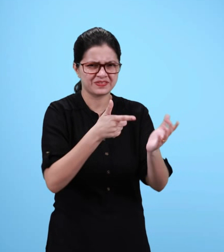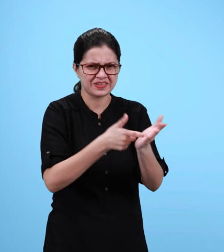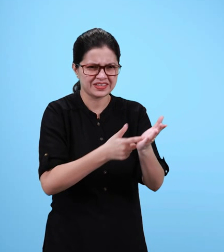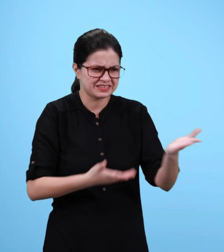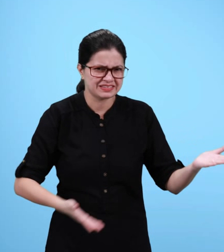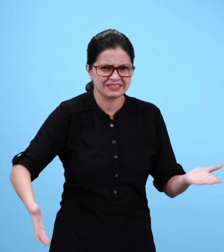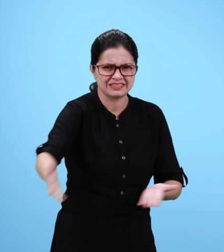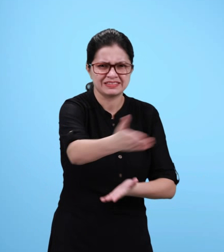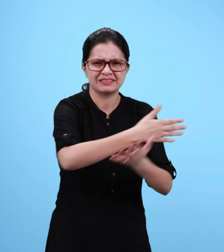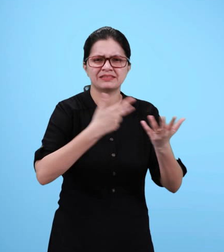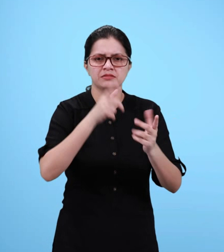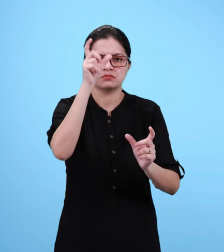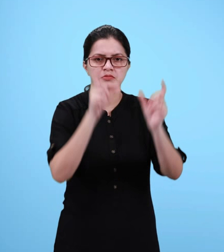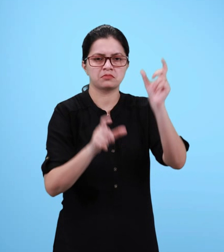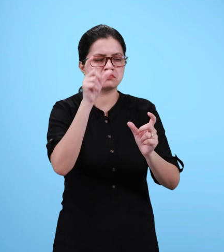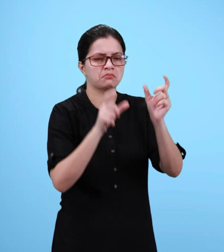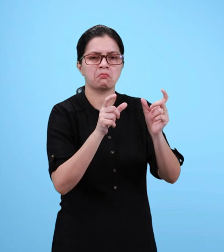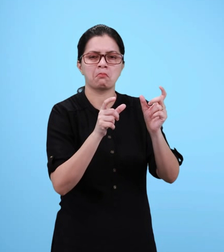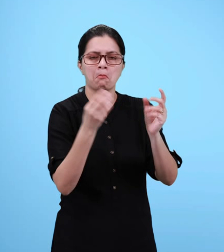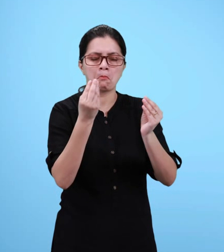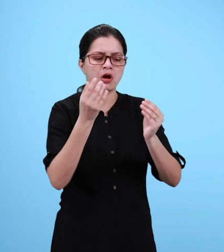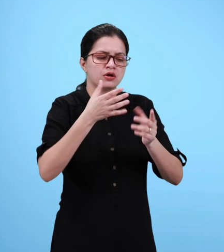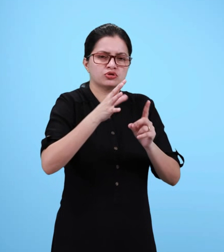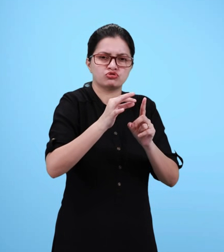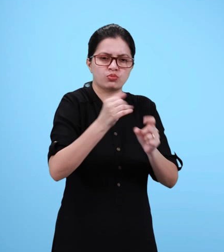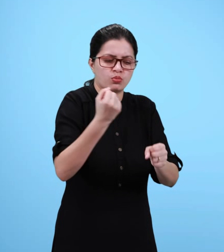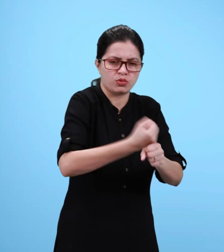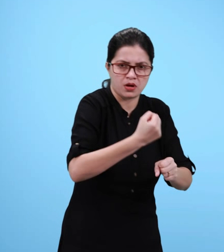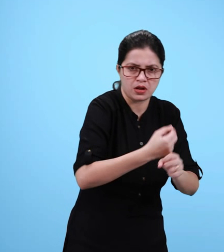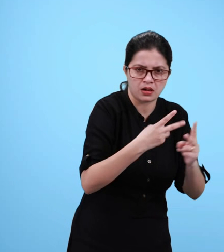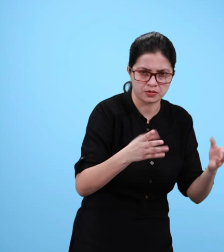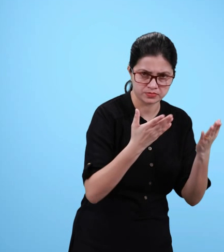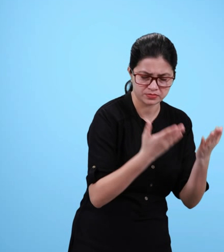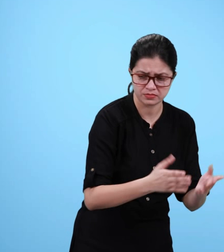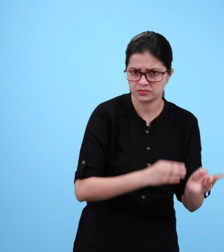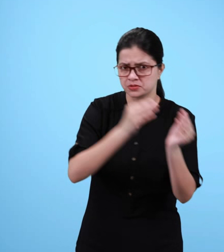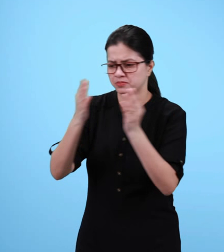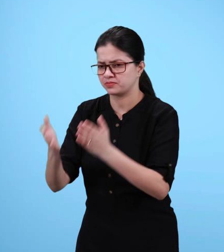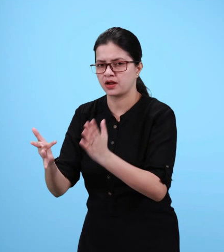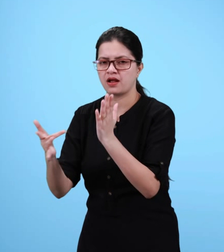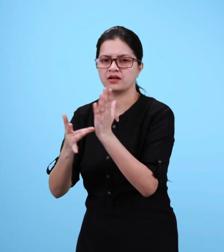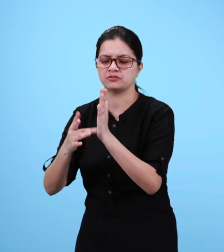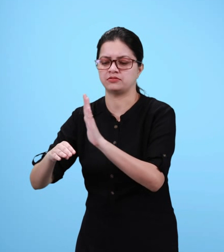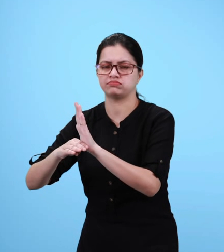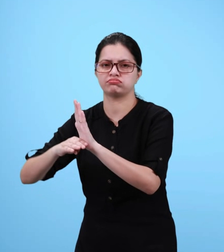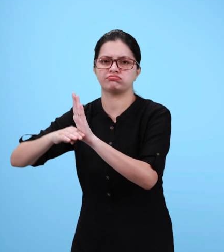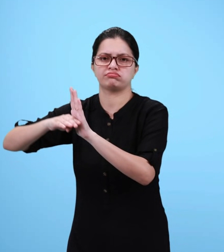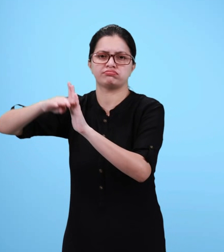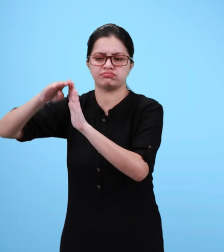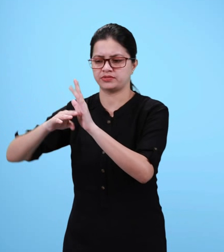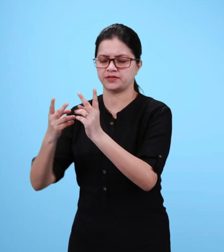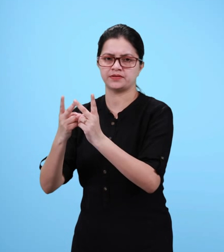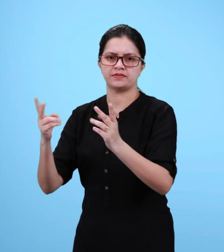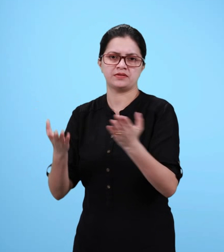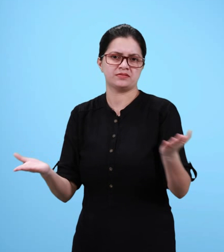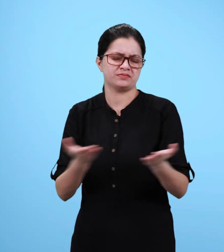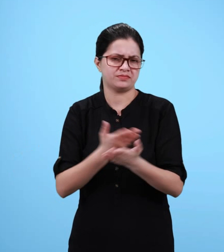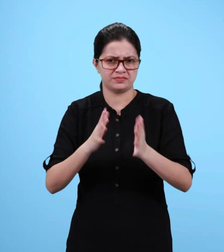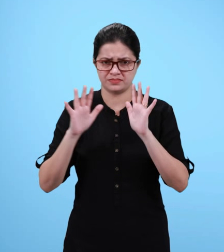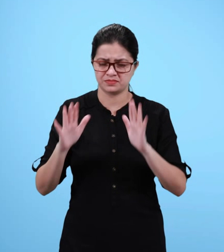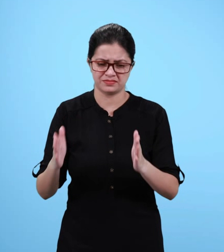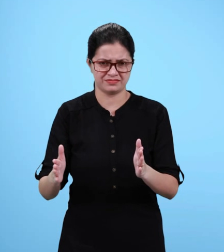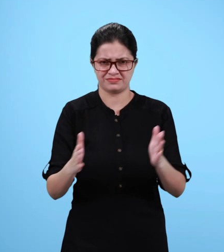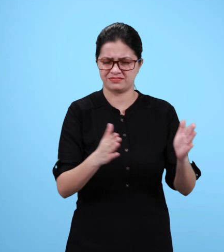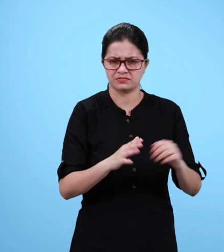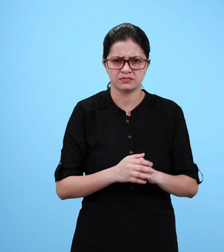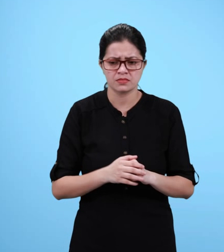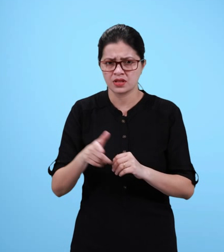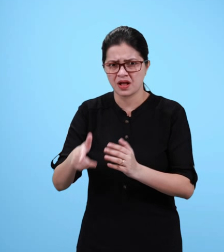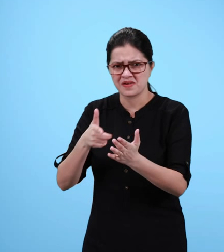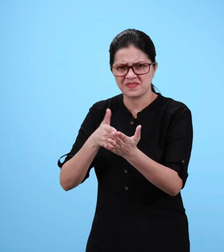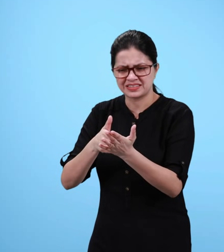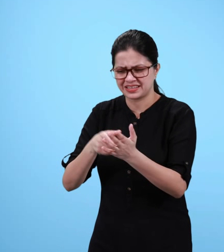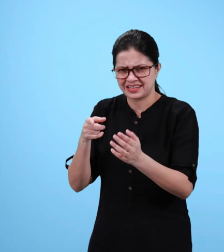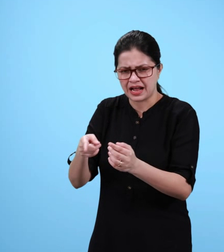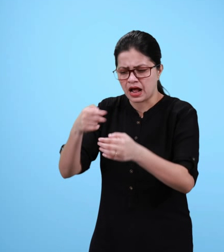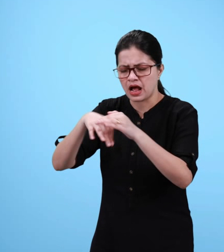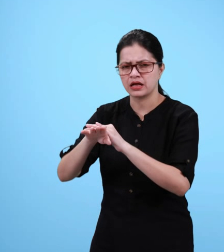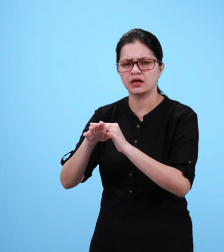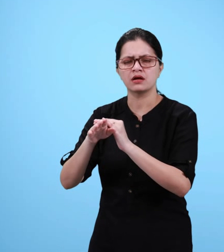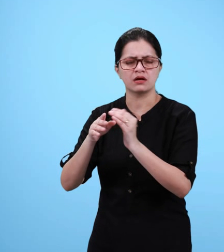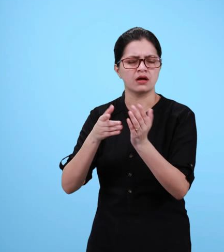labour and level of technology, farming can be classified into two